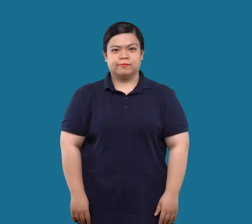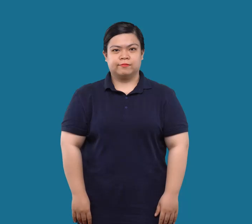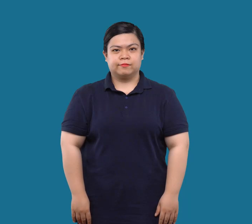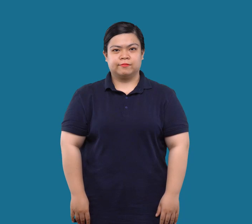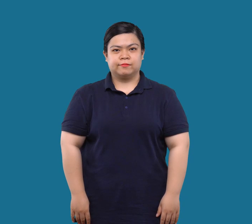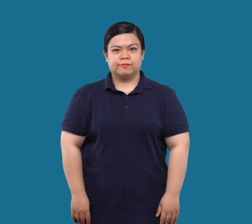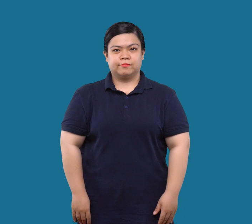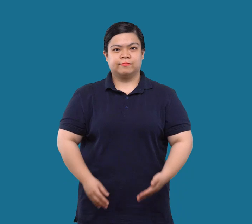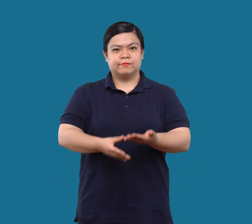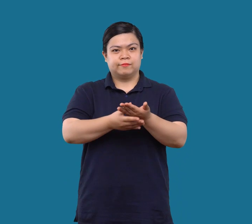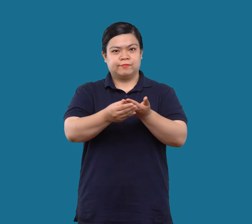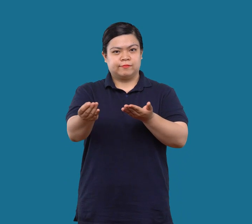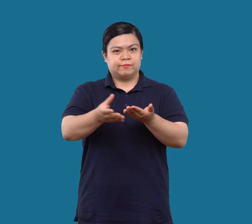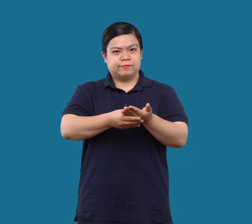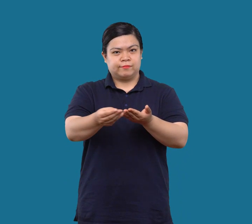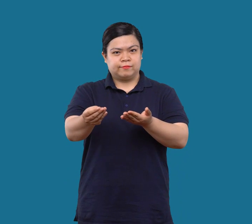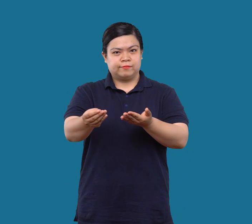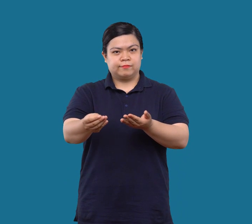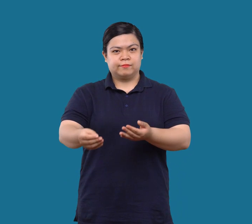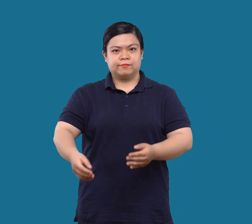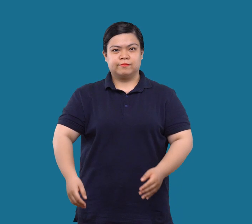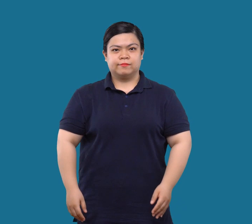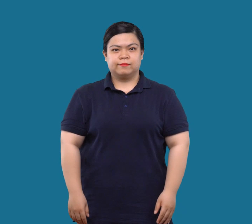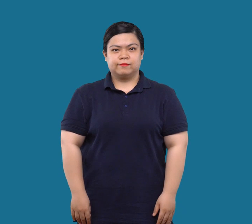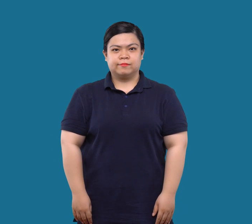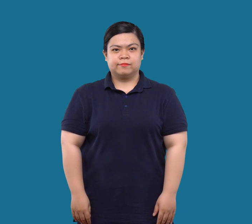giấy